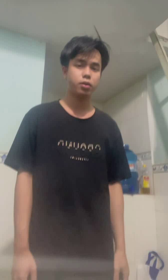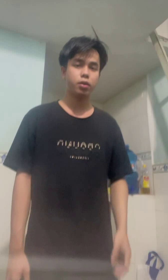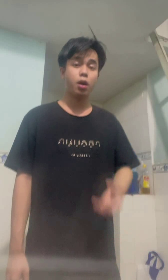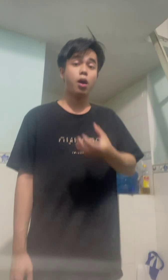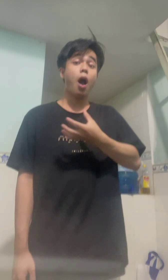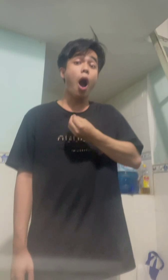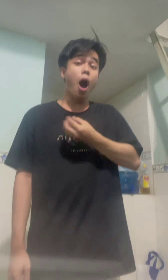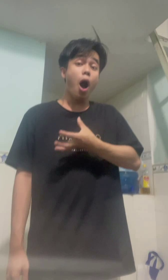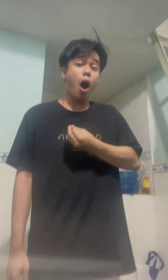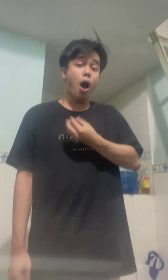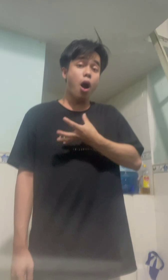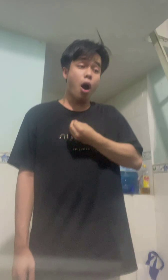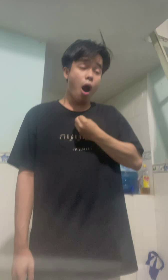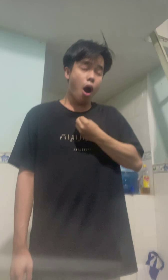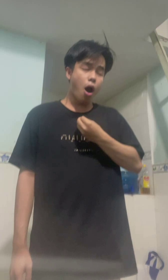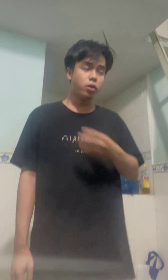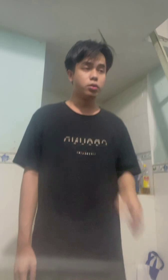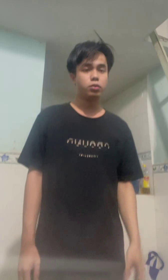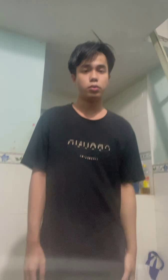lo so